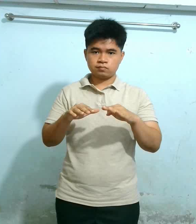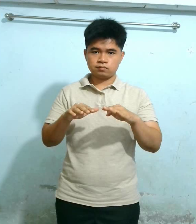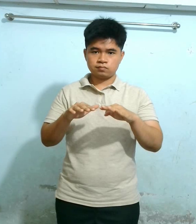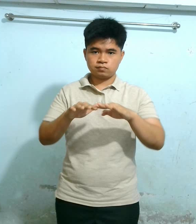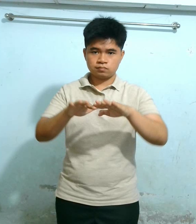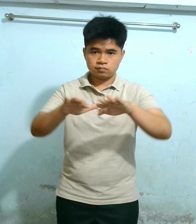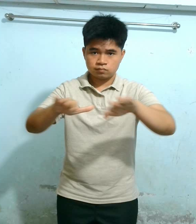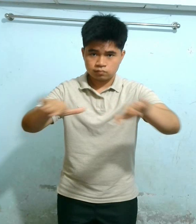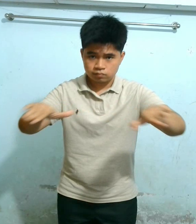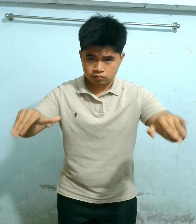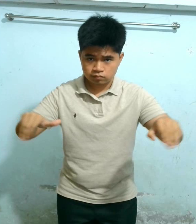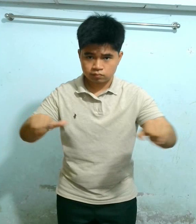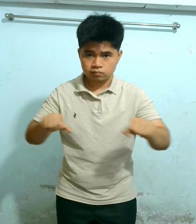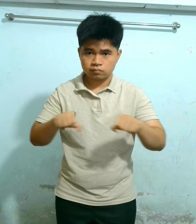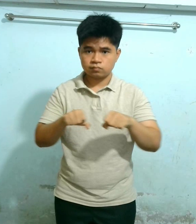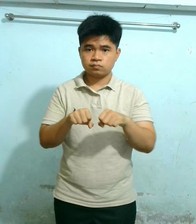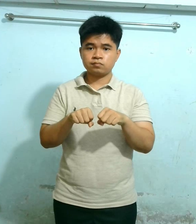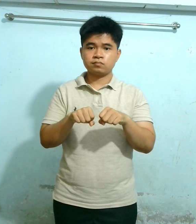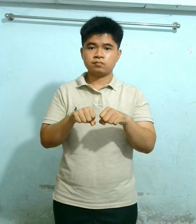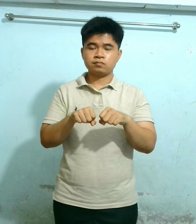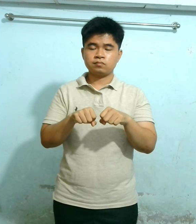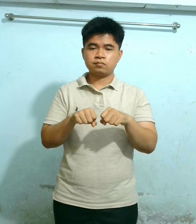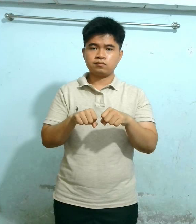boi